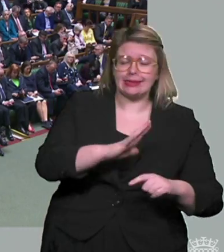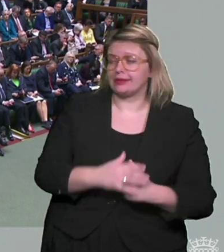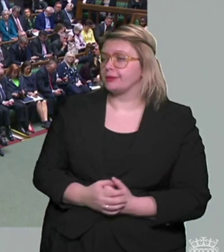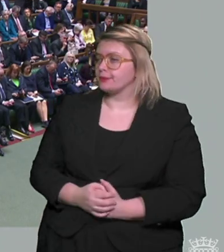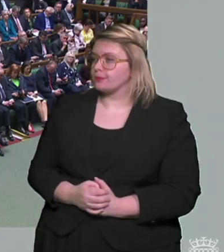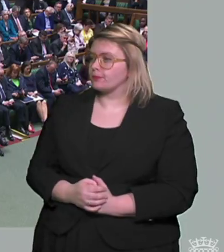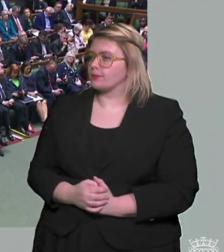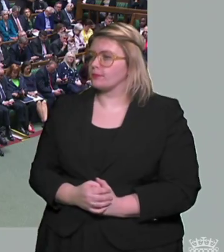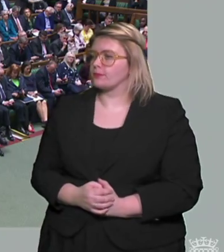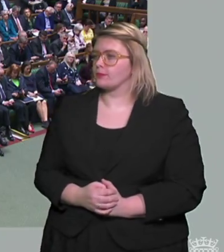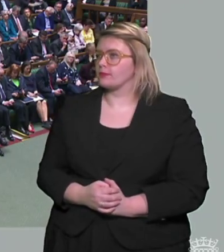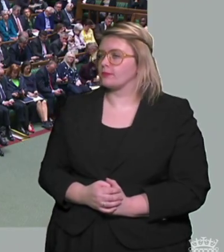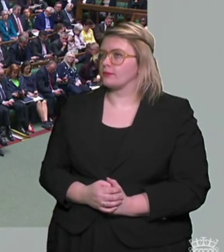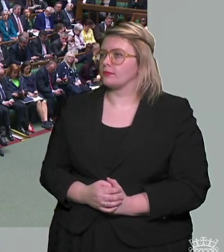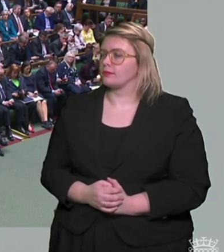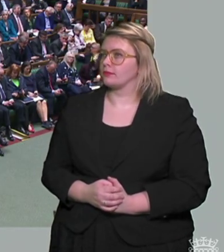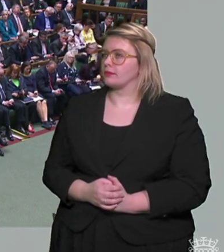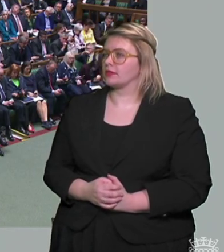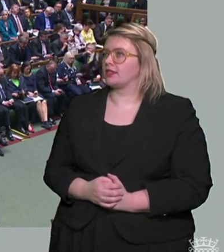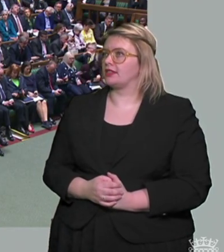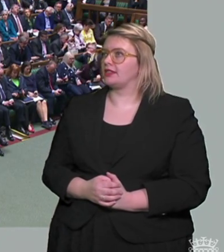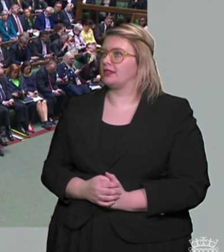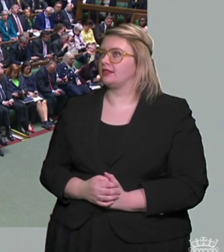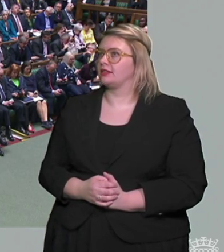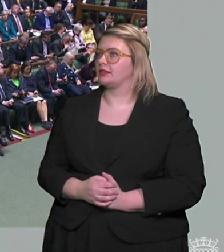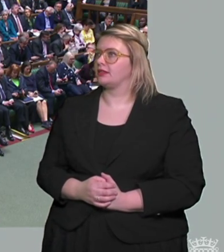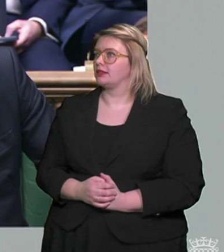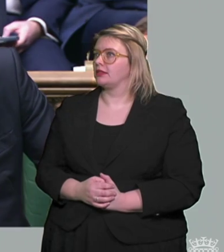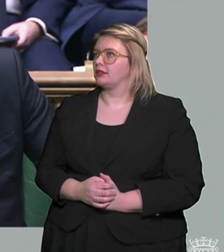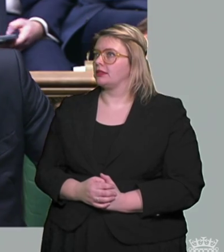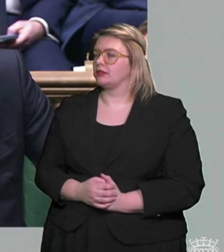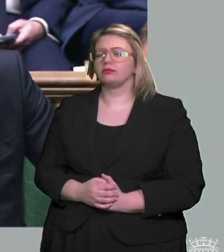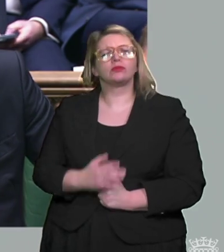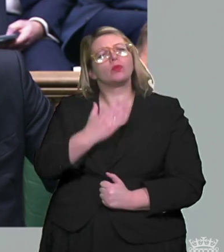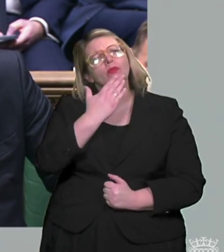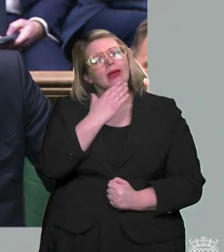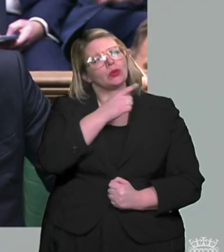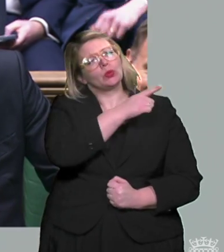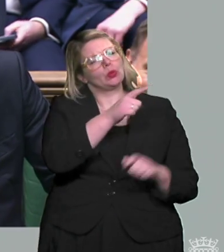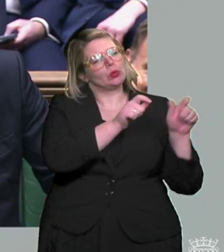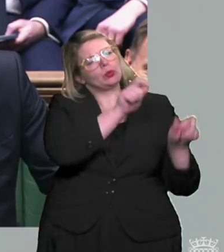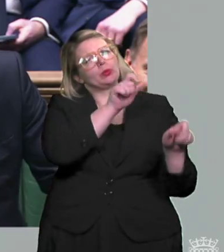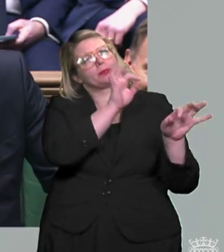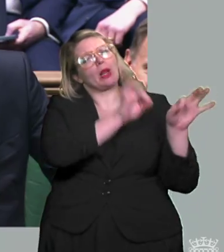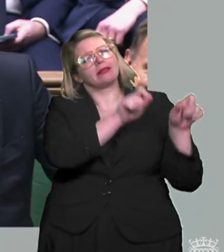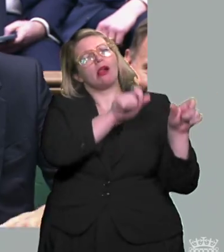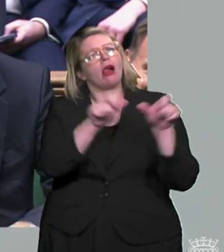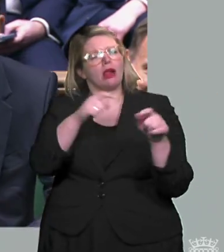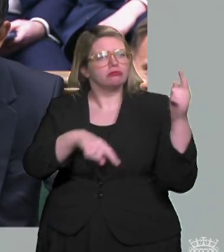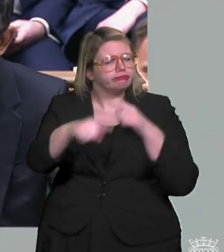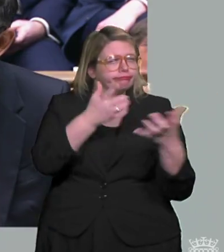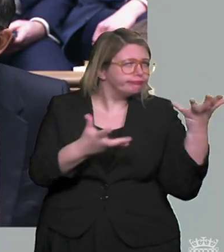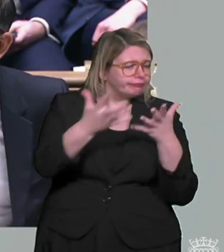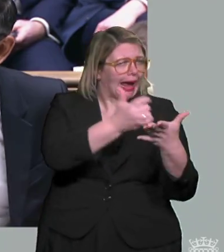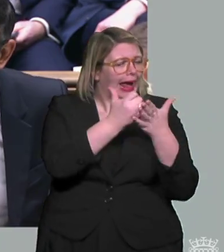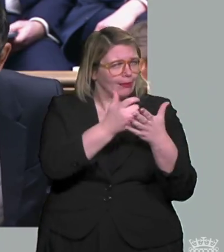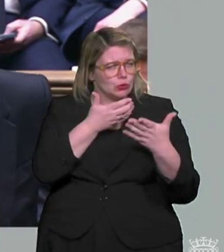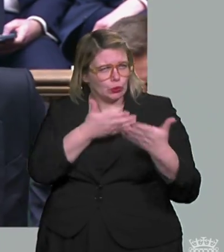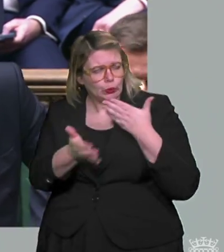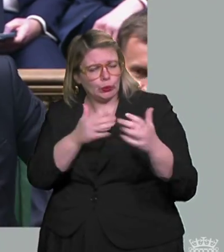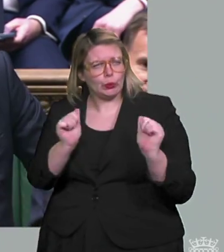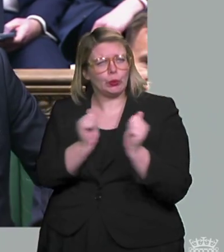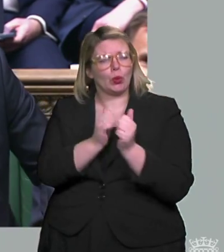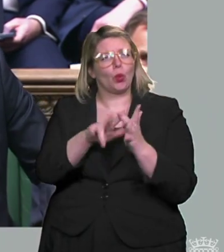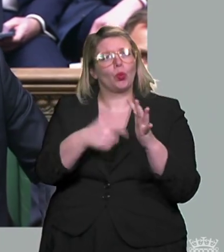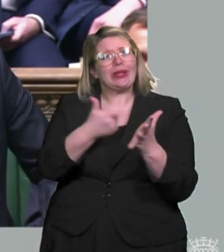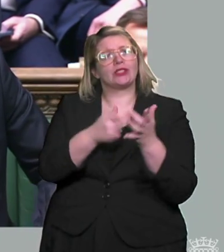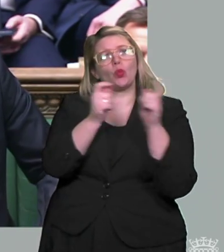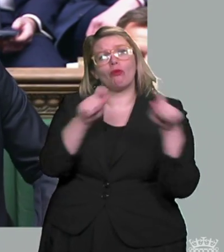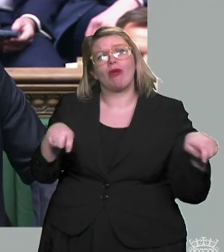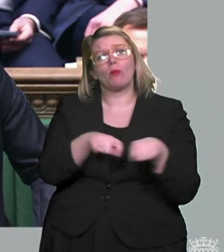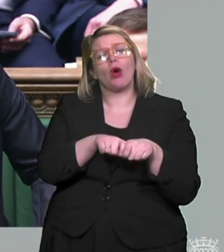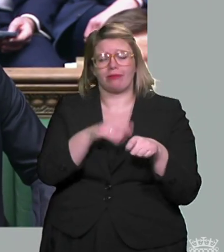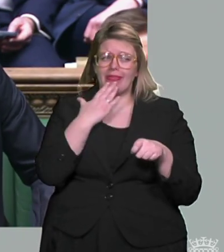I thank the honourable Gentleman, his colleagues and his party for their engagement in the run-up to the Windsor framework; it was helpful and I appreciated his constructive involvement.